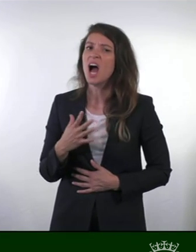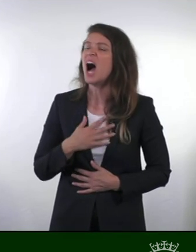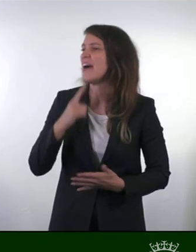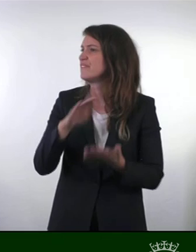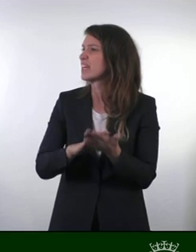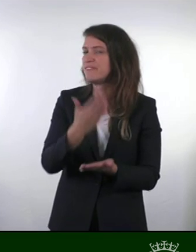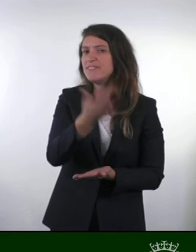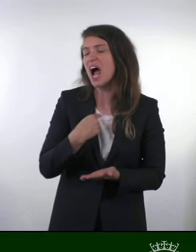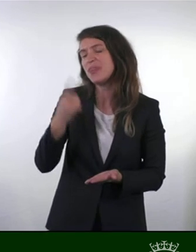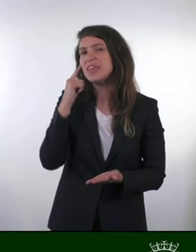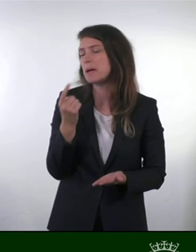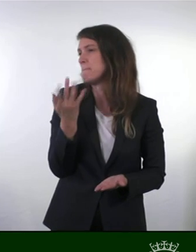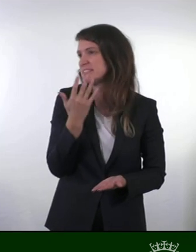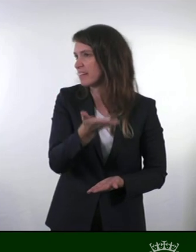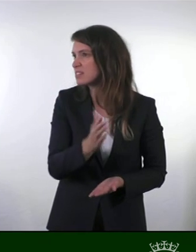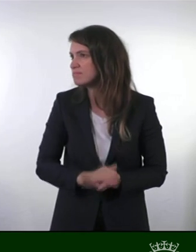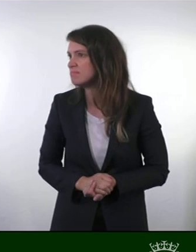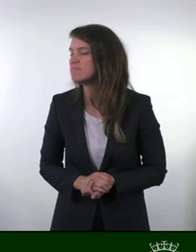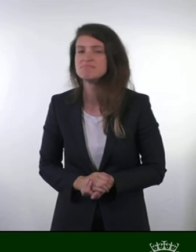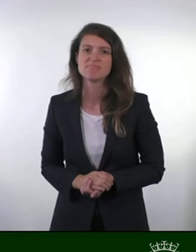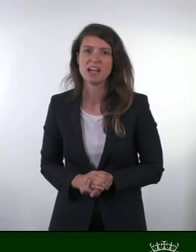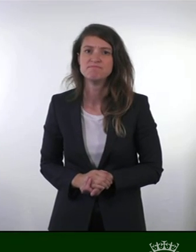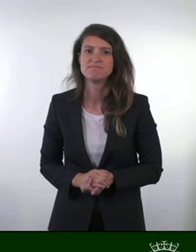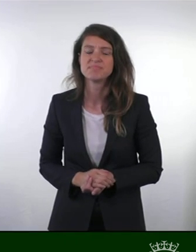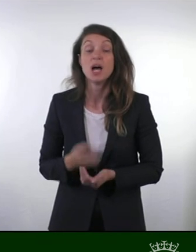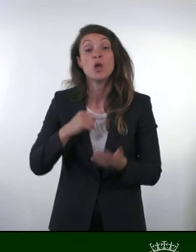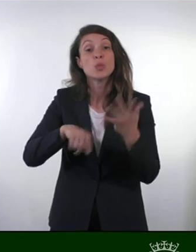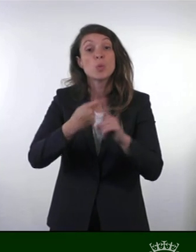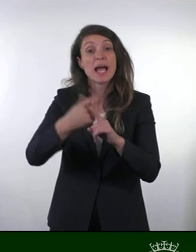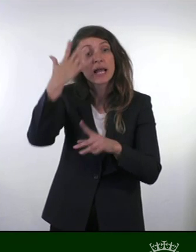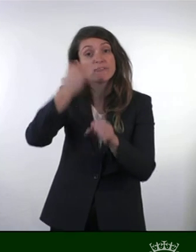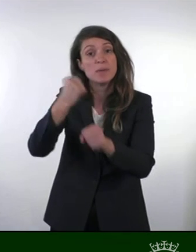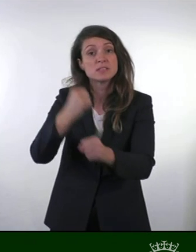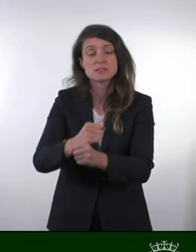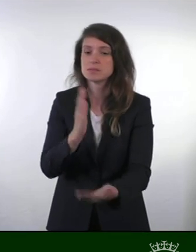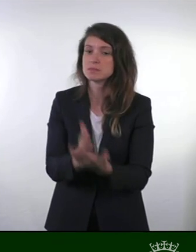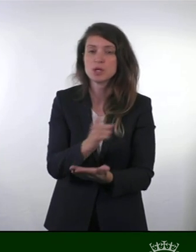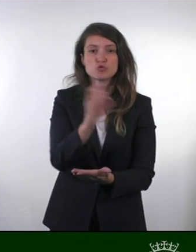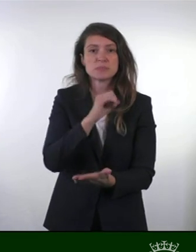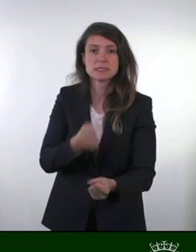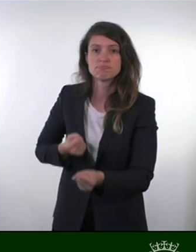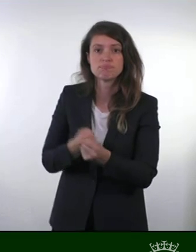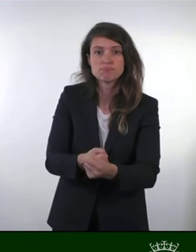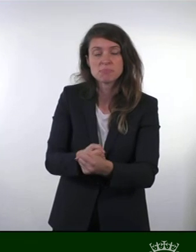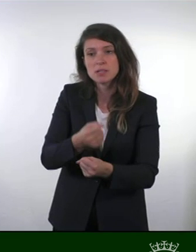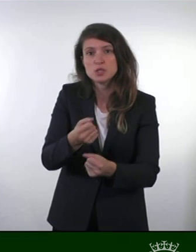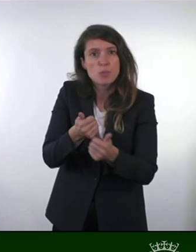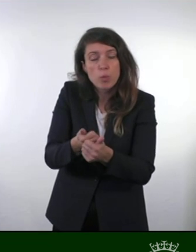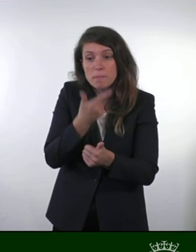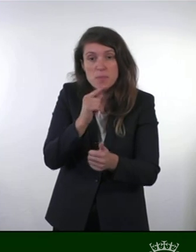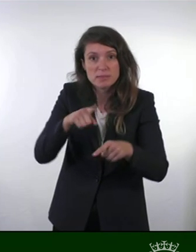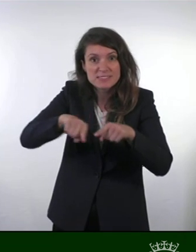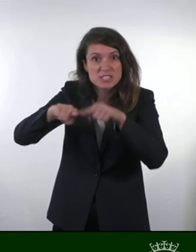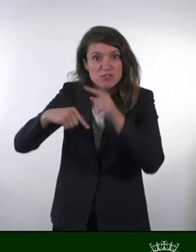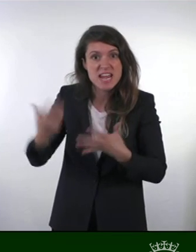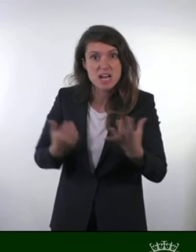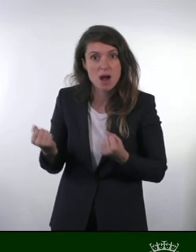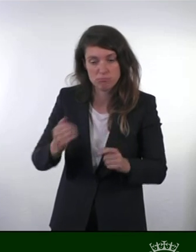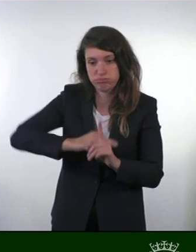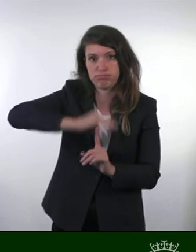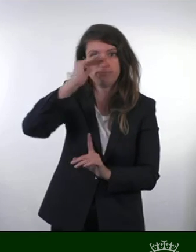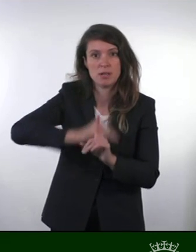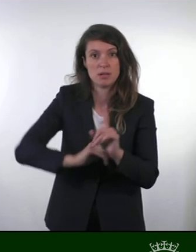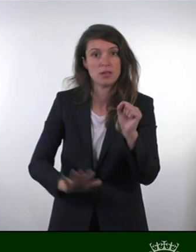The UK Government are absolutely dedicated to supporting people of all incomes across the country.